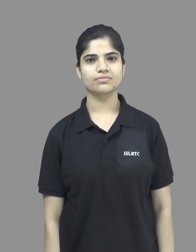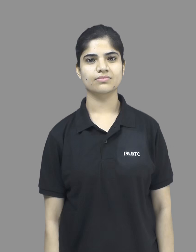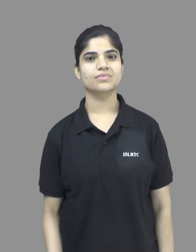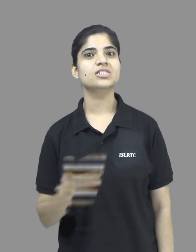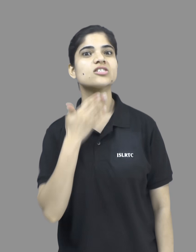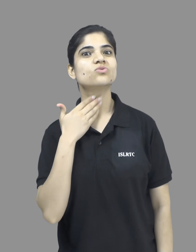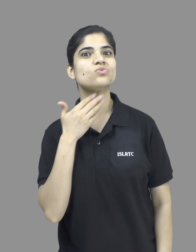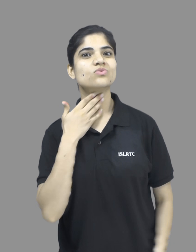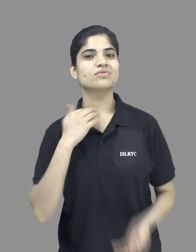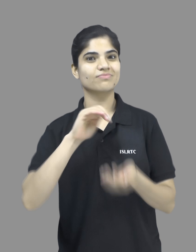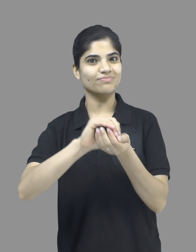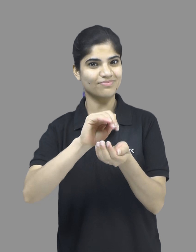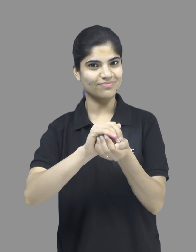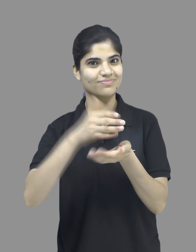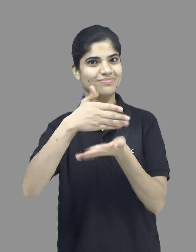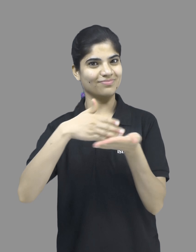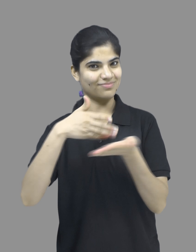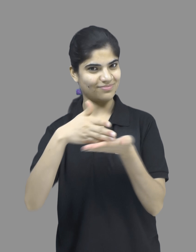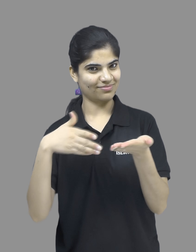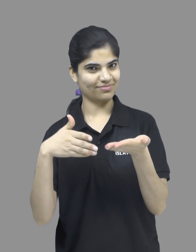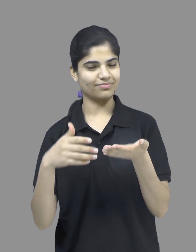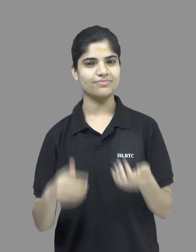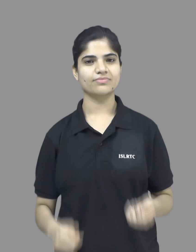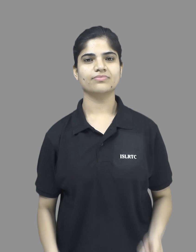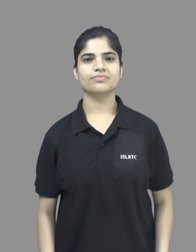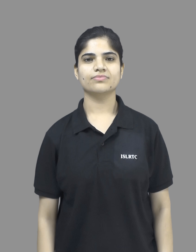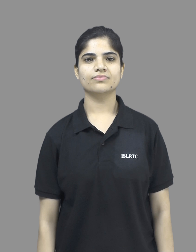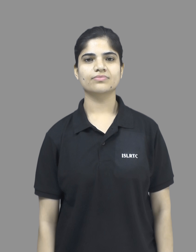Sweets